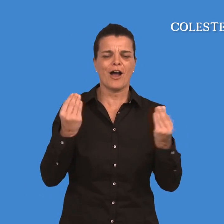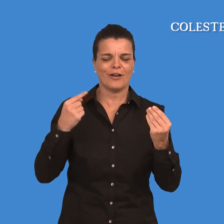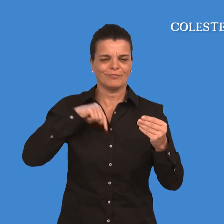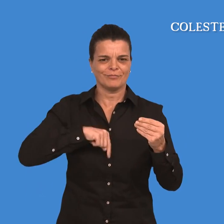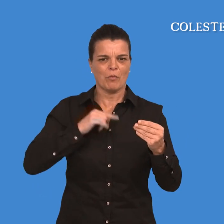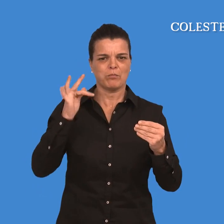sentir